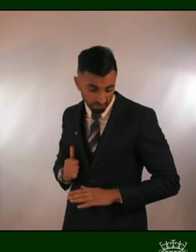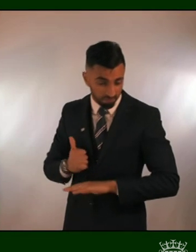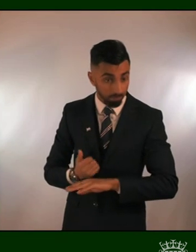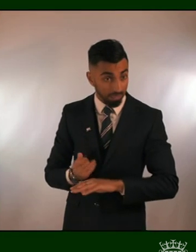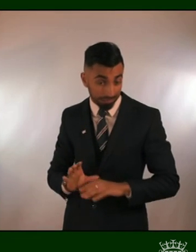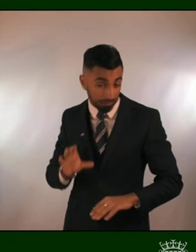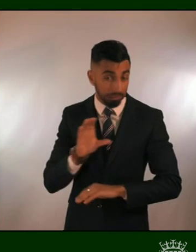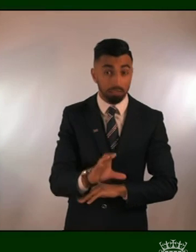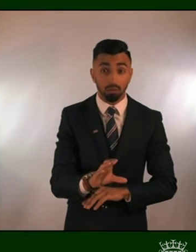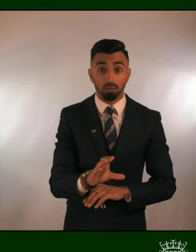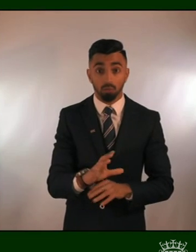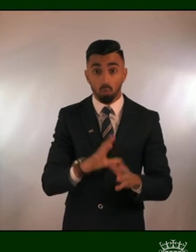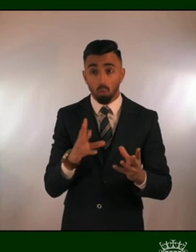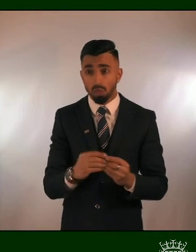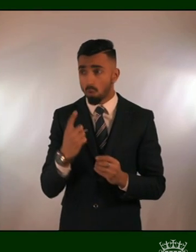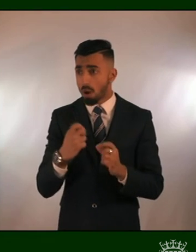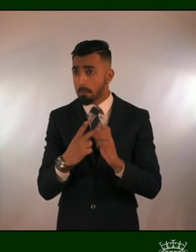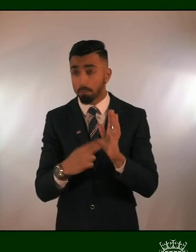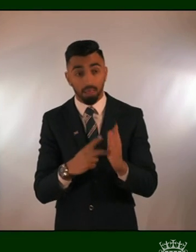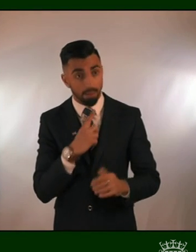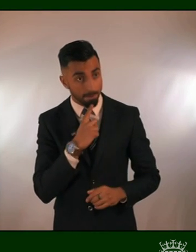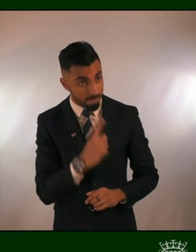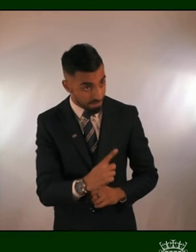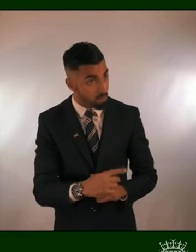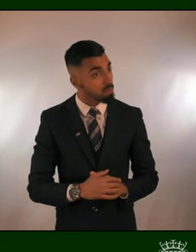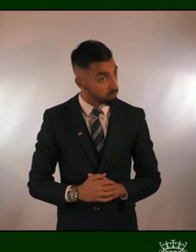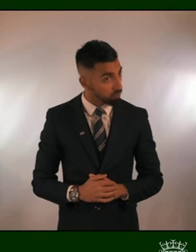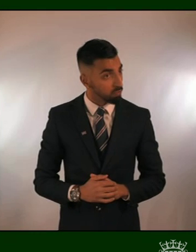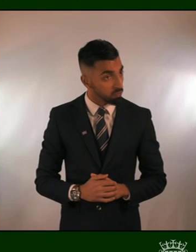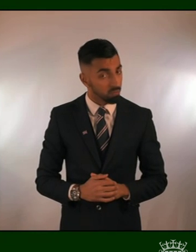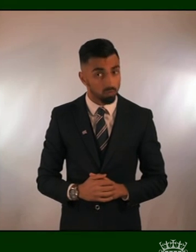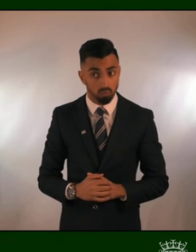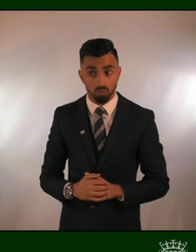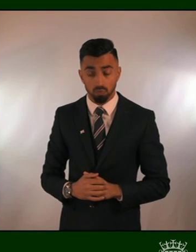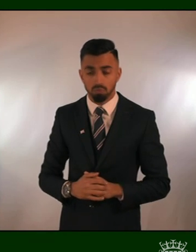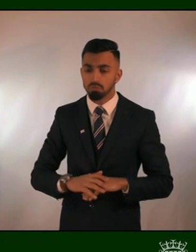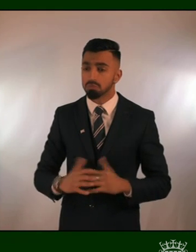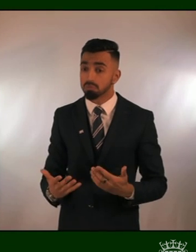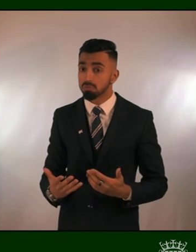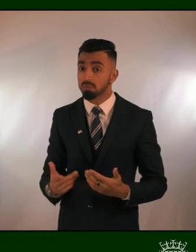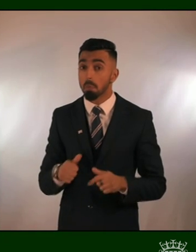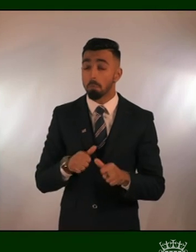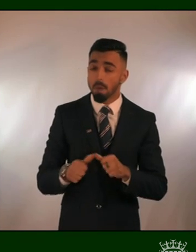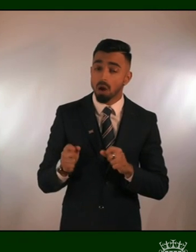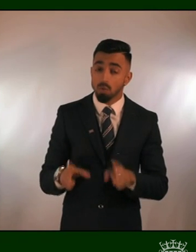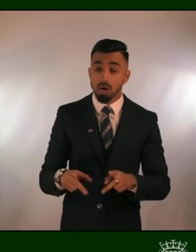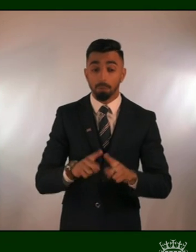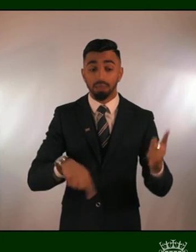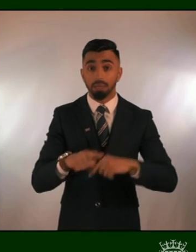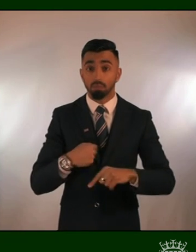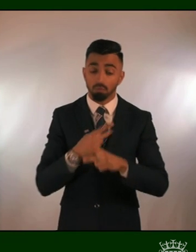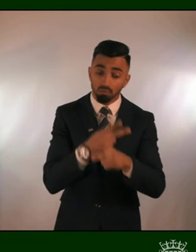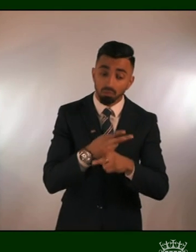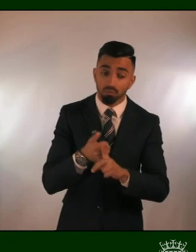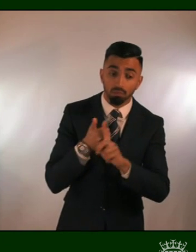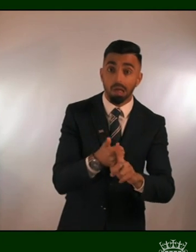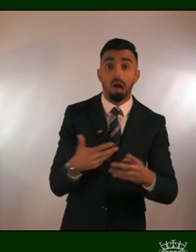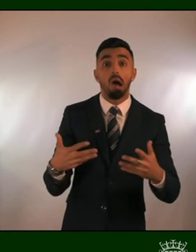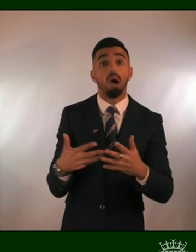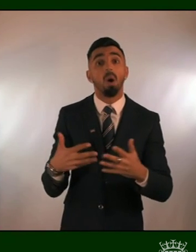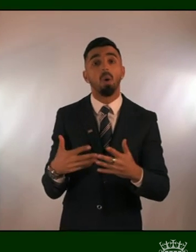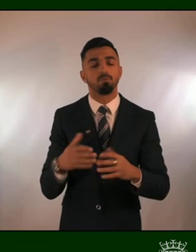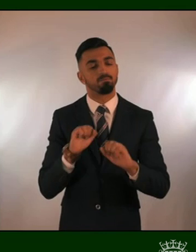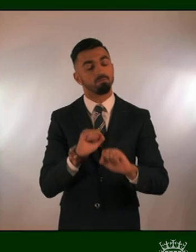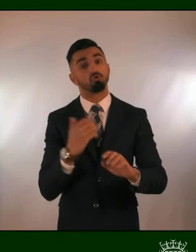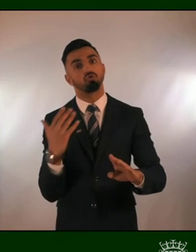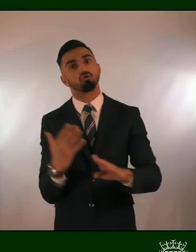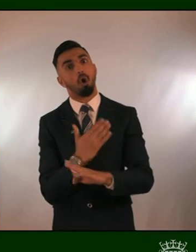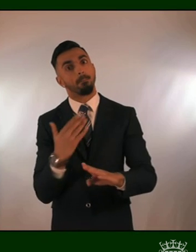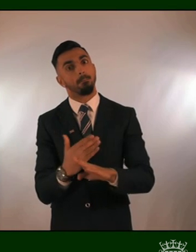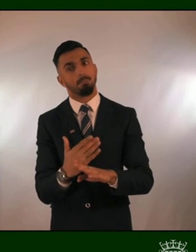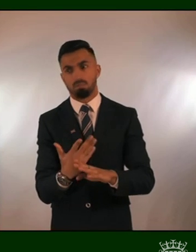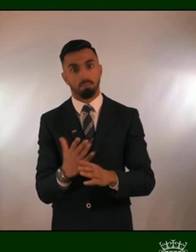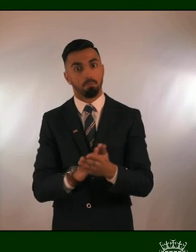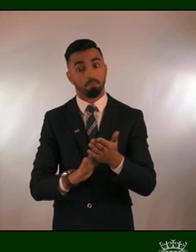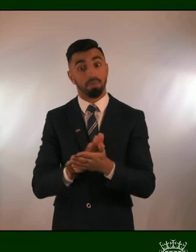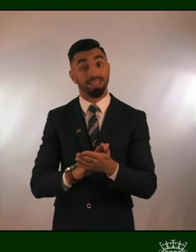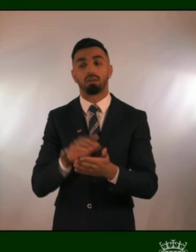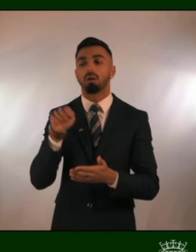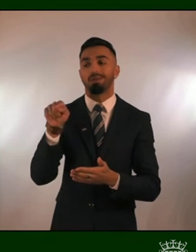But the best way to support people is to protect their jobs, and we do that by supporting our businesses—the third part of our plan.